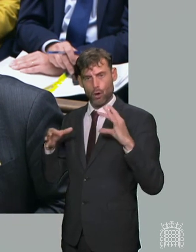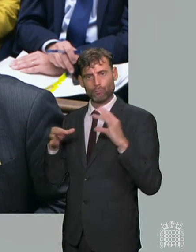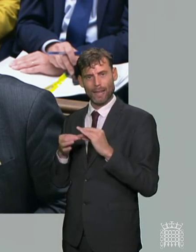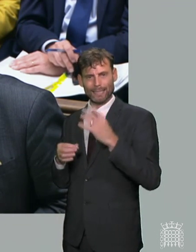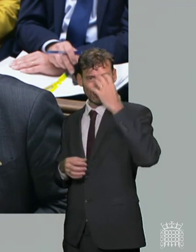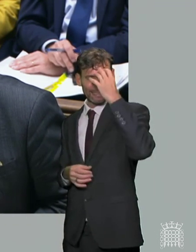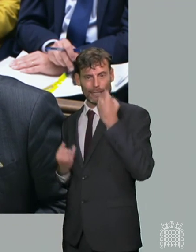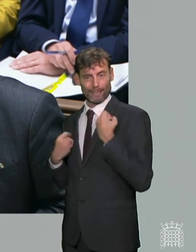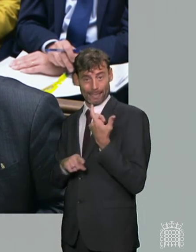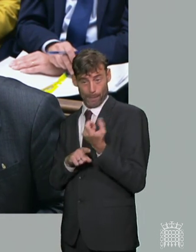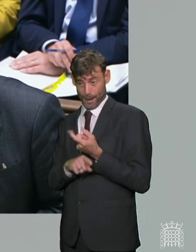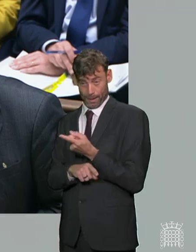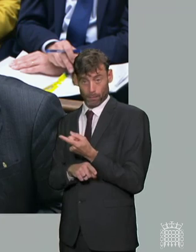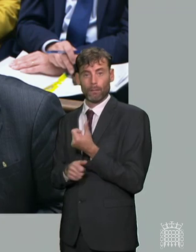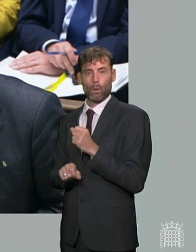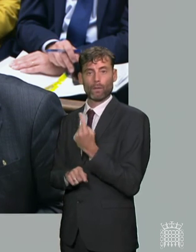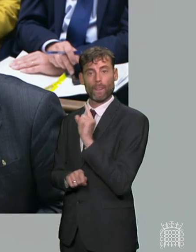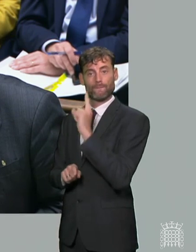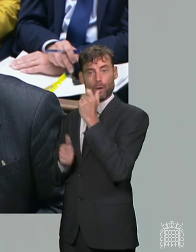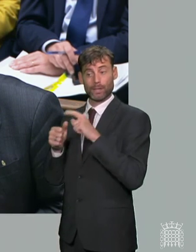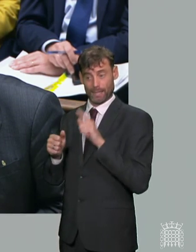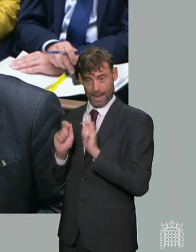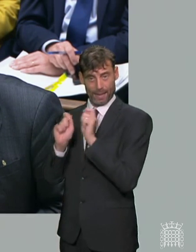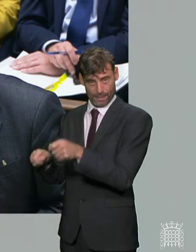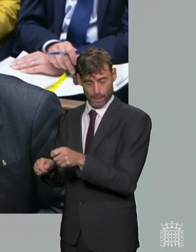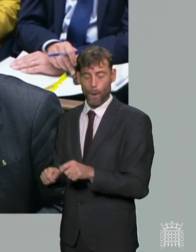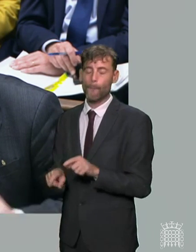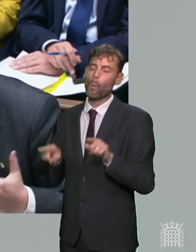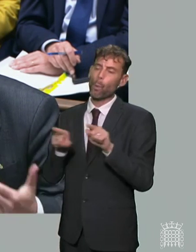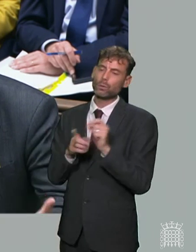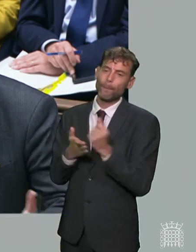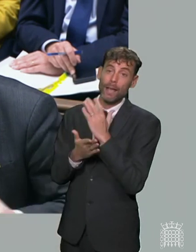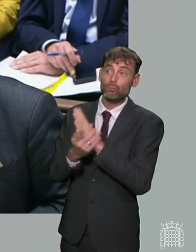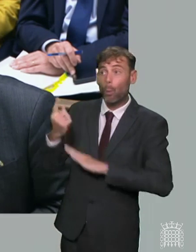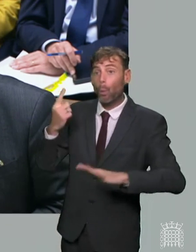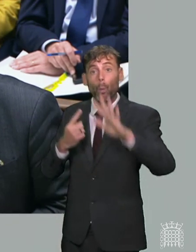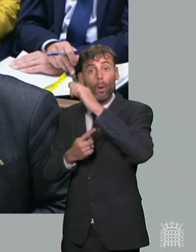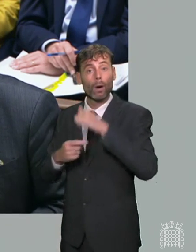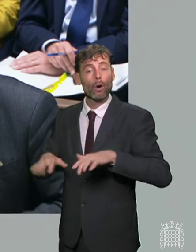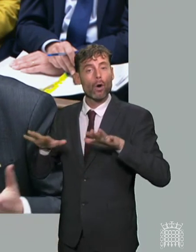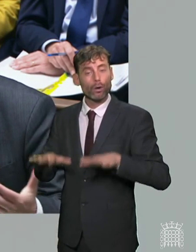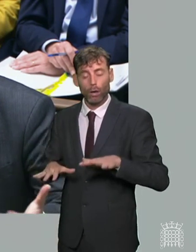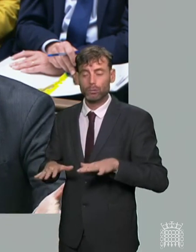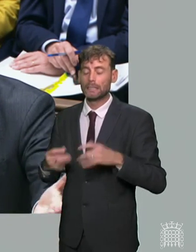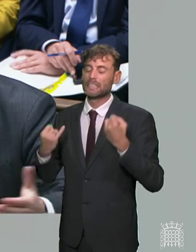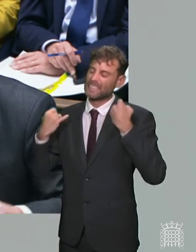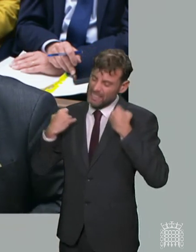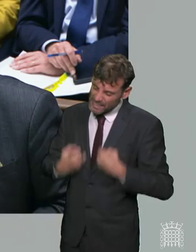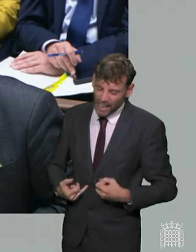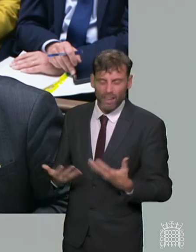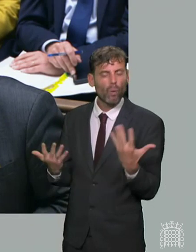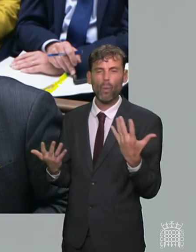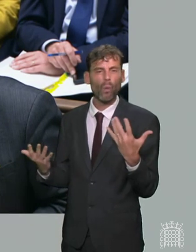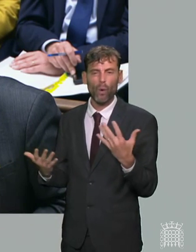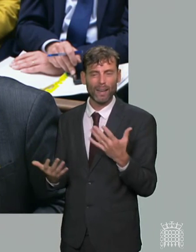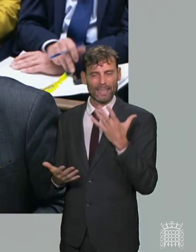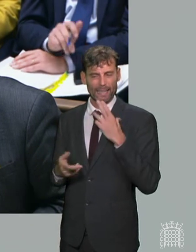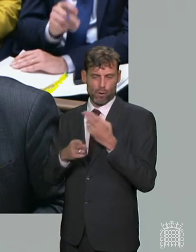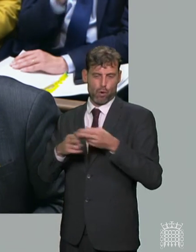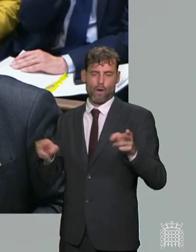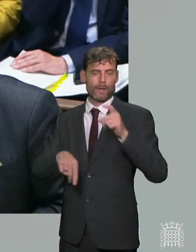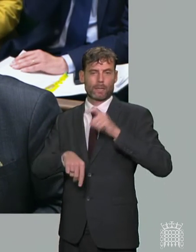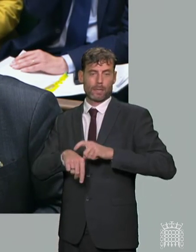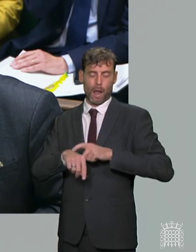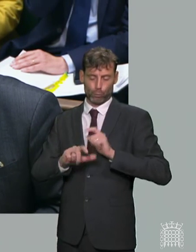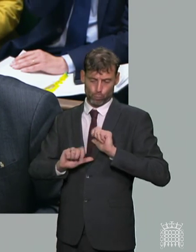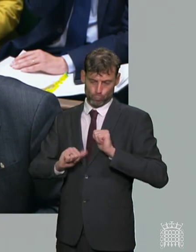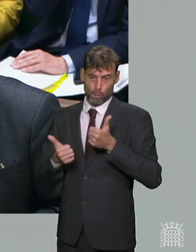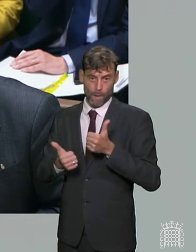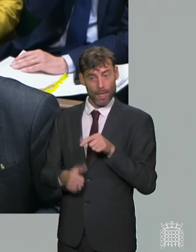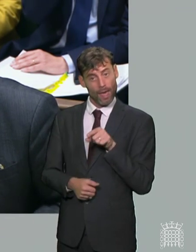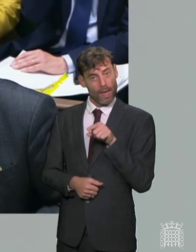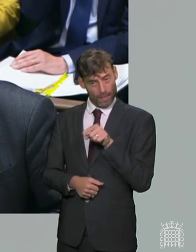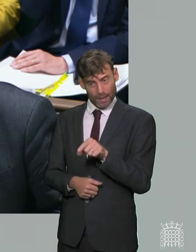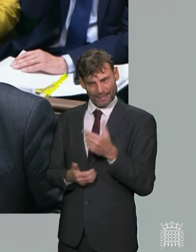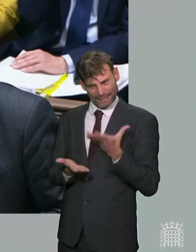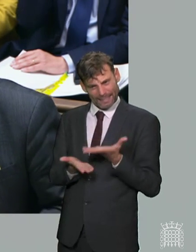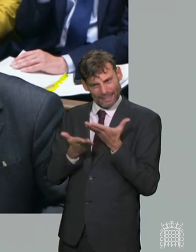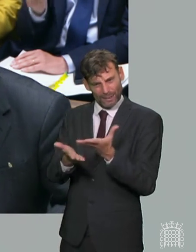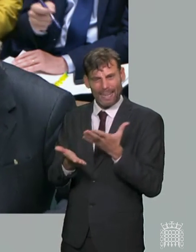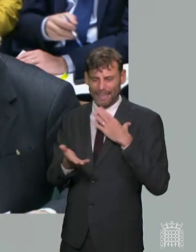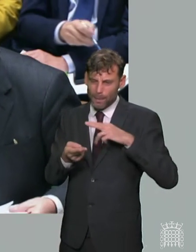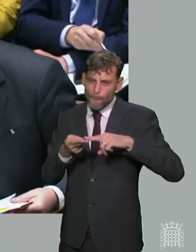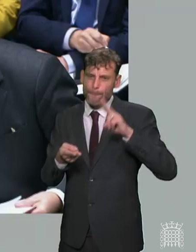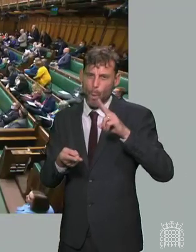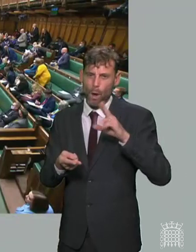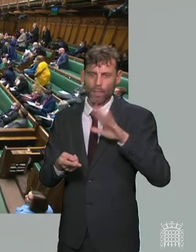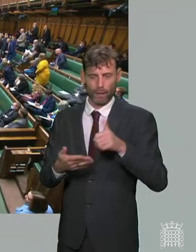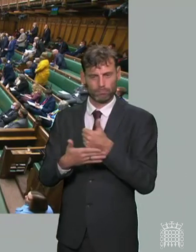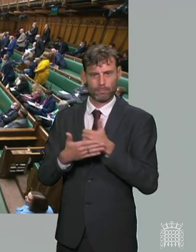We have also ensured that most people in this country, when they fall sick or when they need to recover as the honourable Lady has, receive considerably more than statutory sick pay.